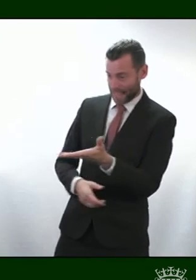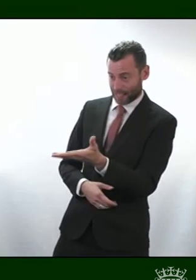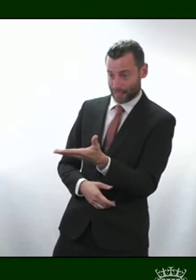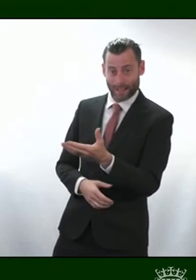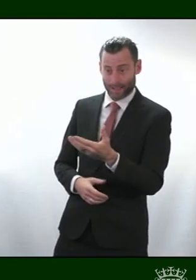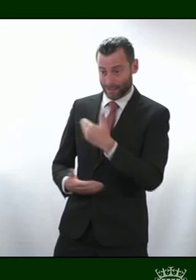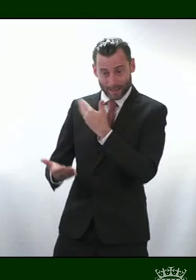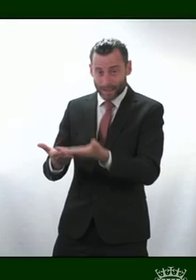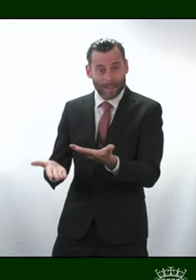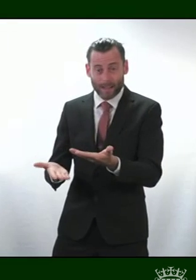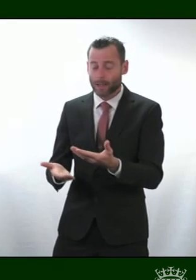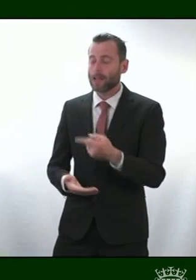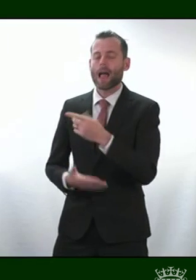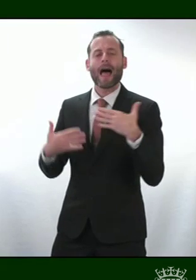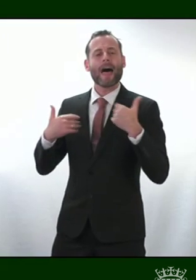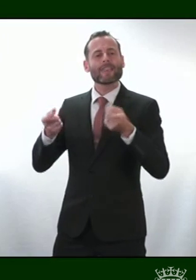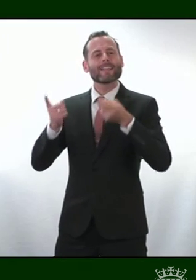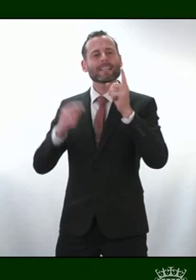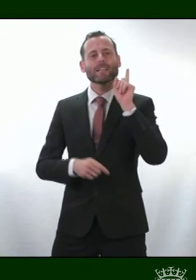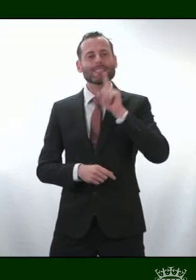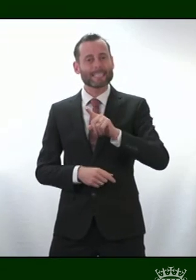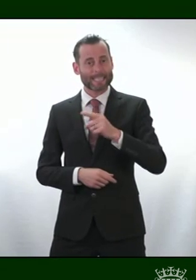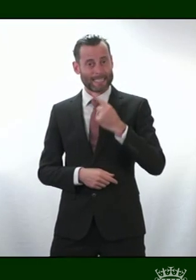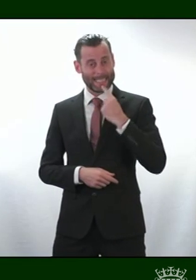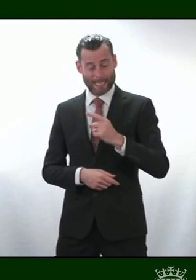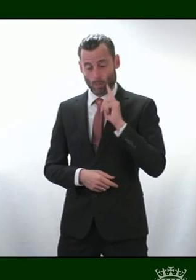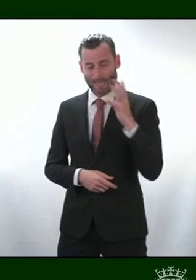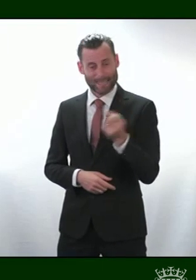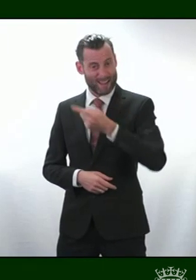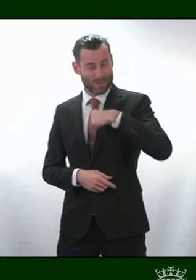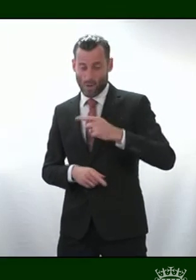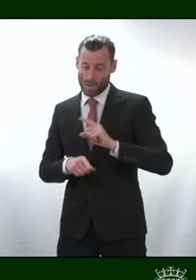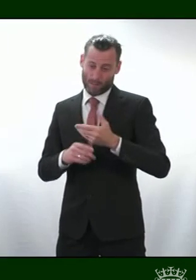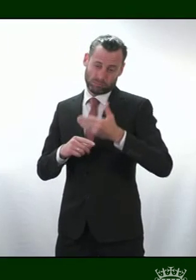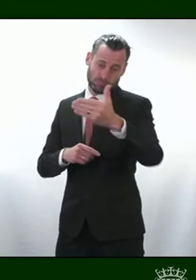The Health Secretary said yesterday that it would take weeks to sort the situation out.